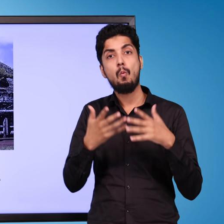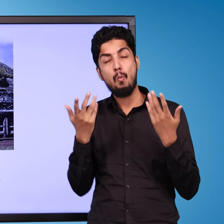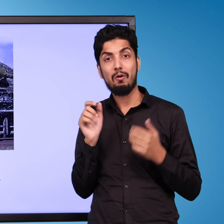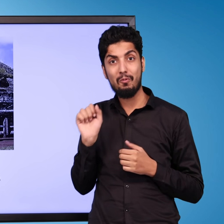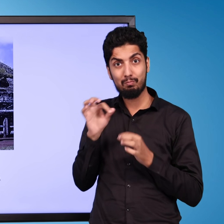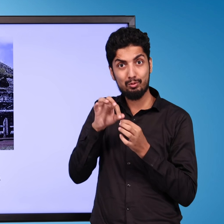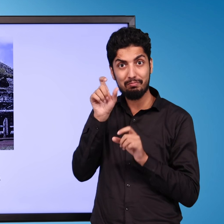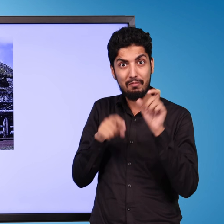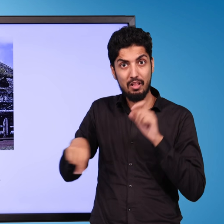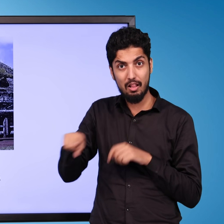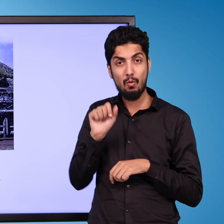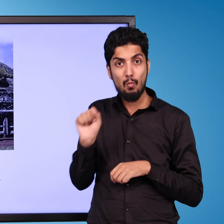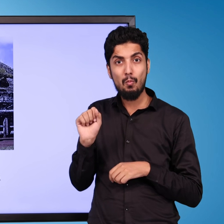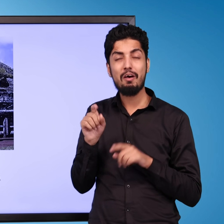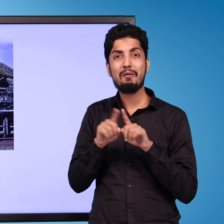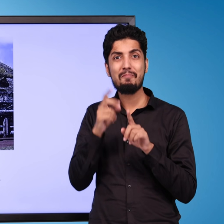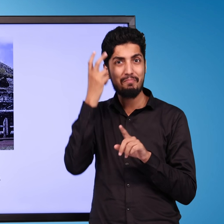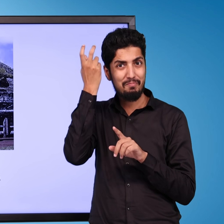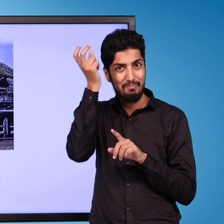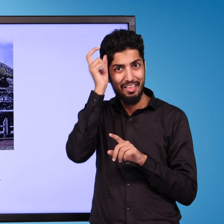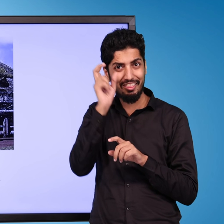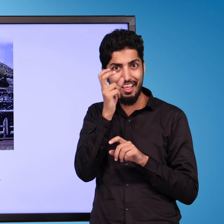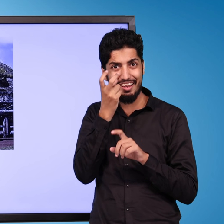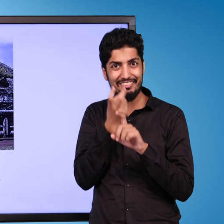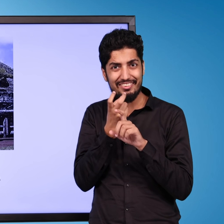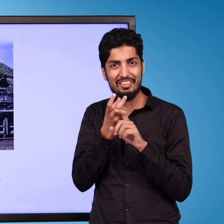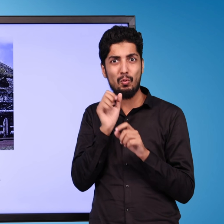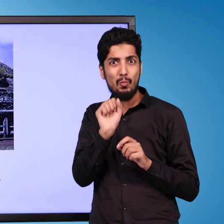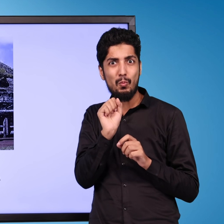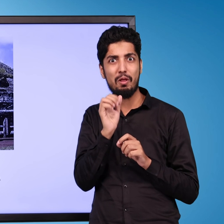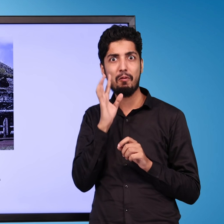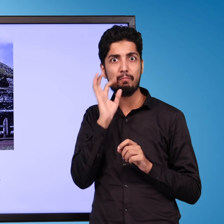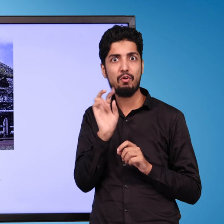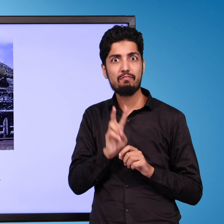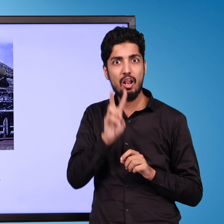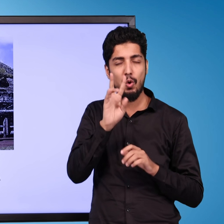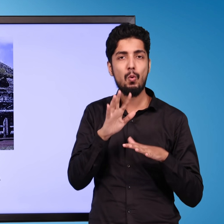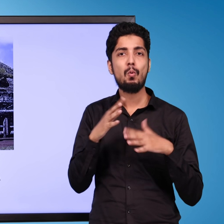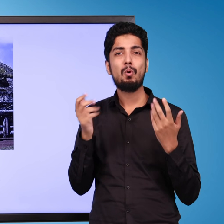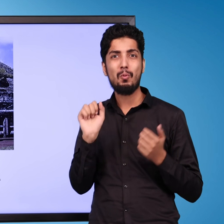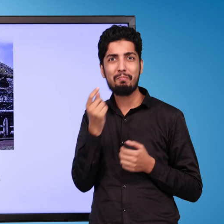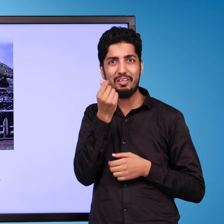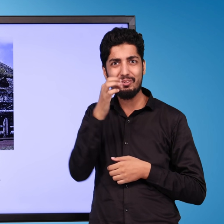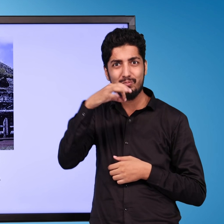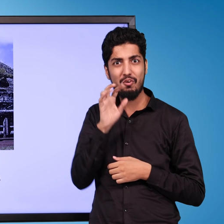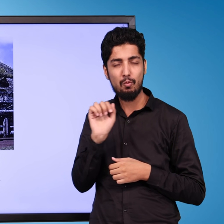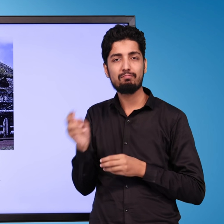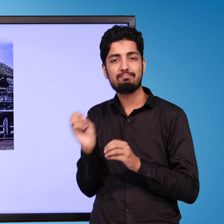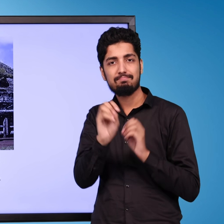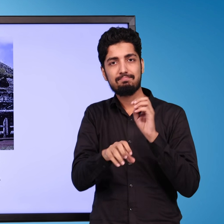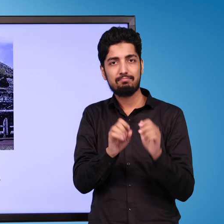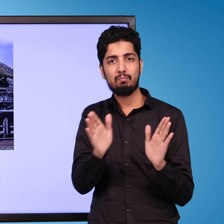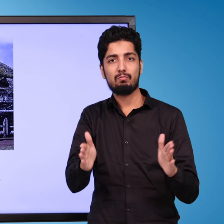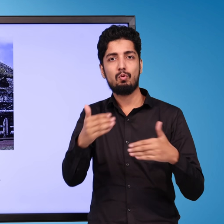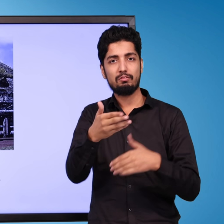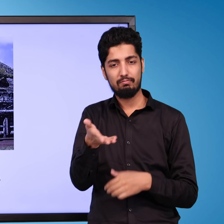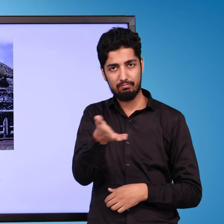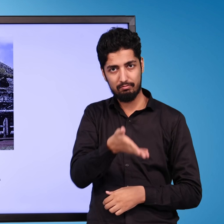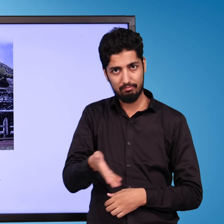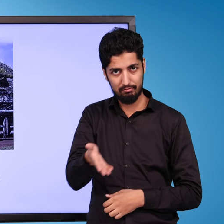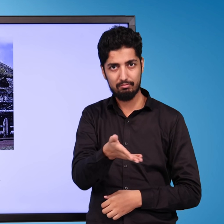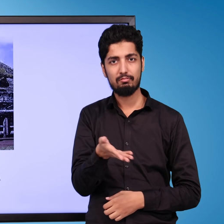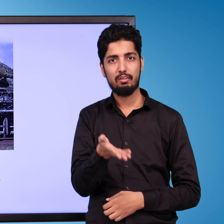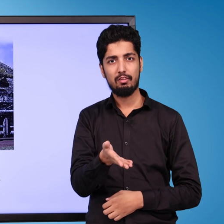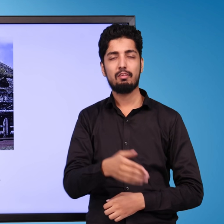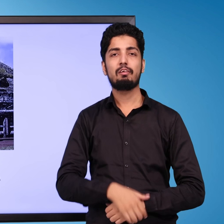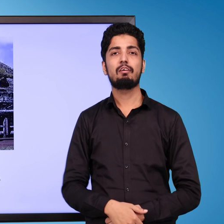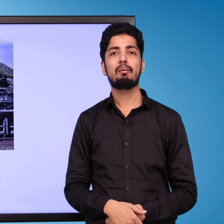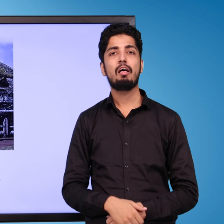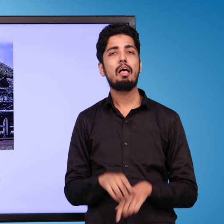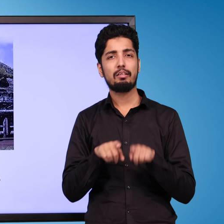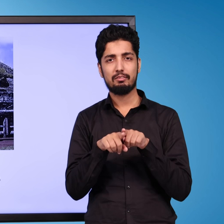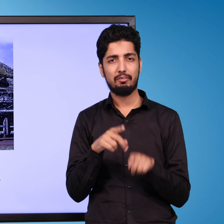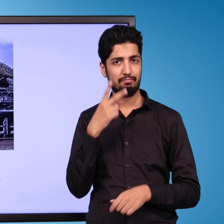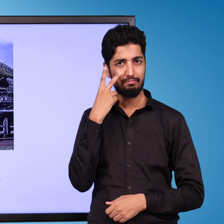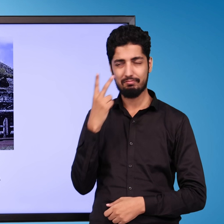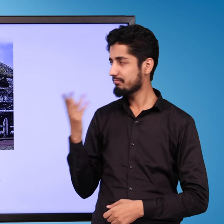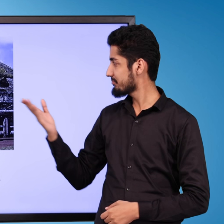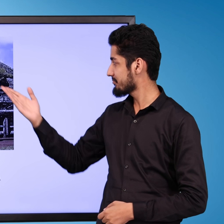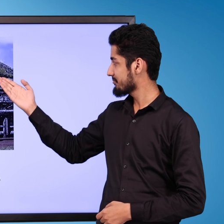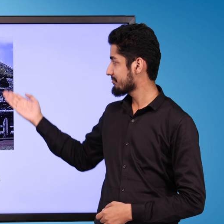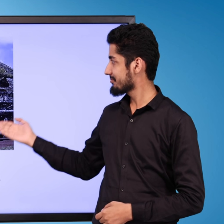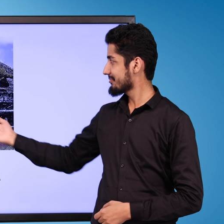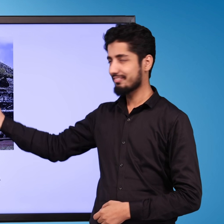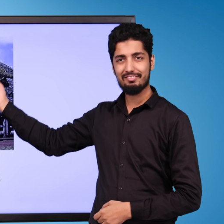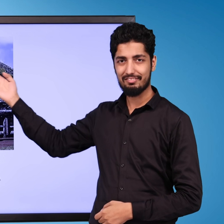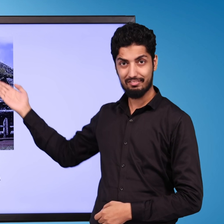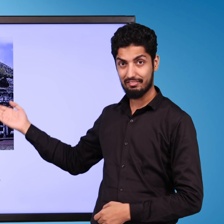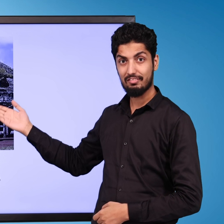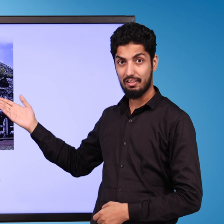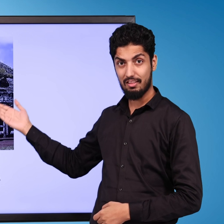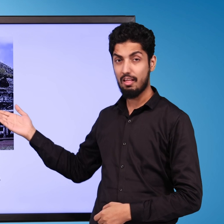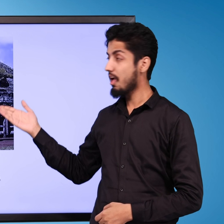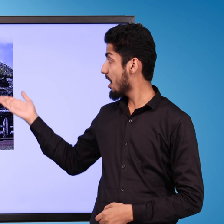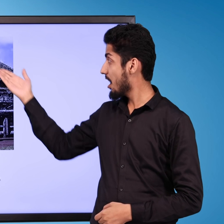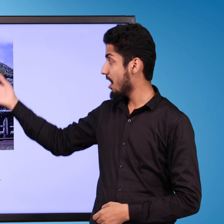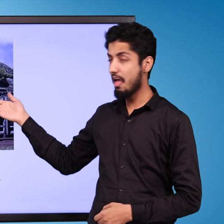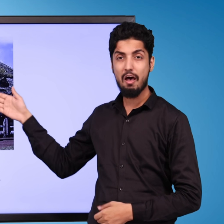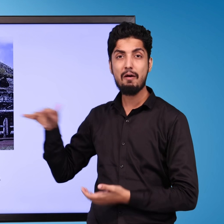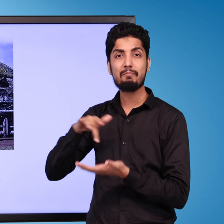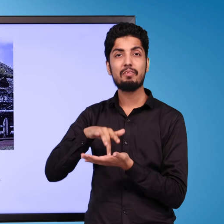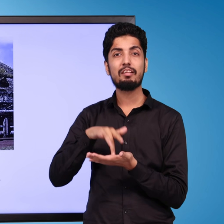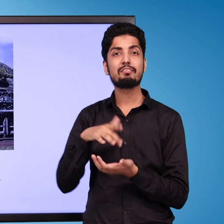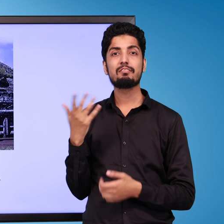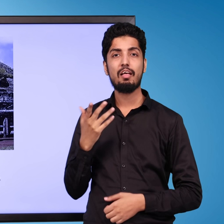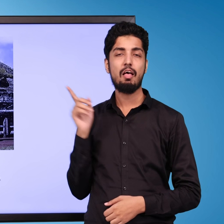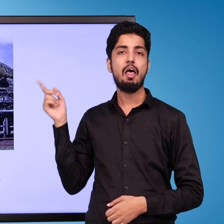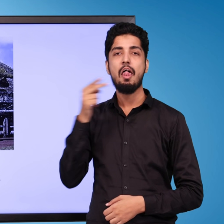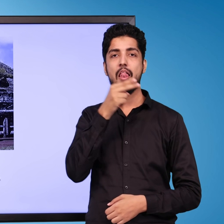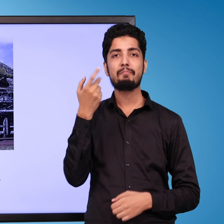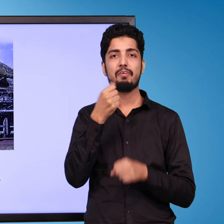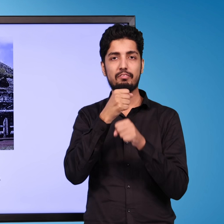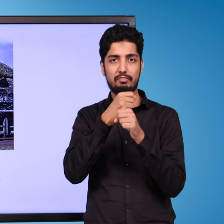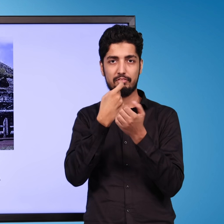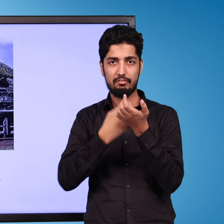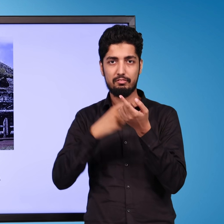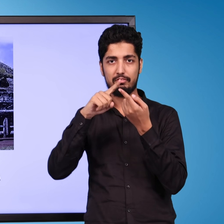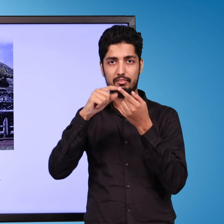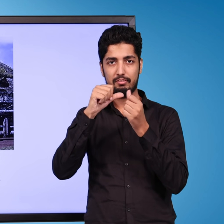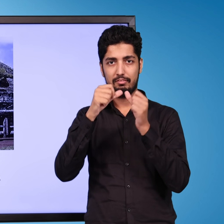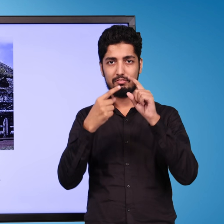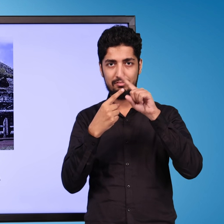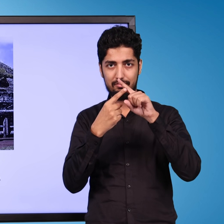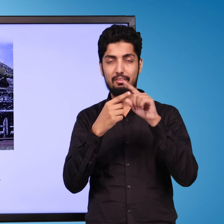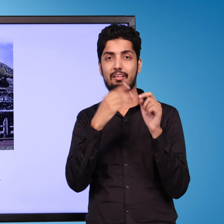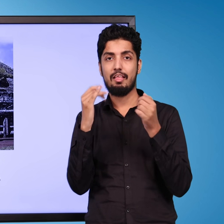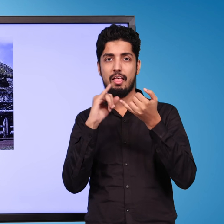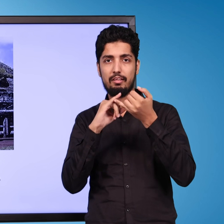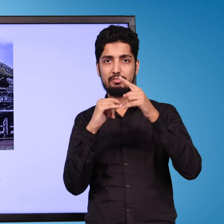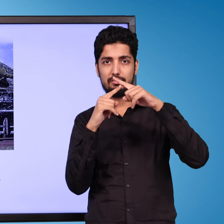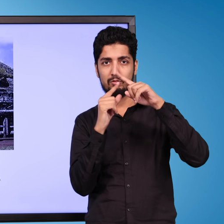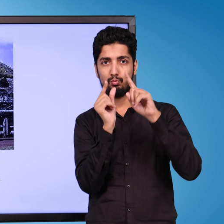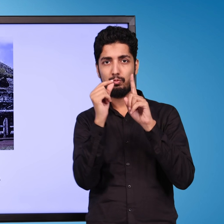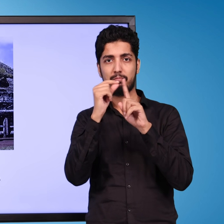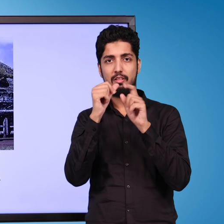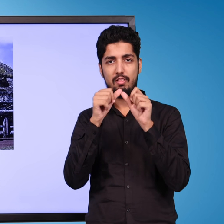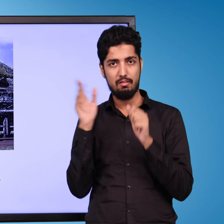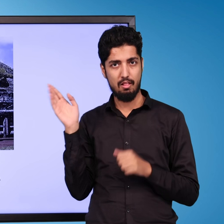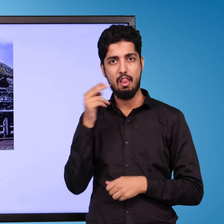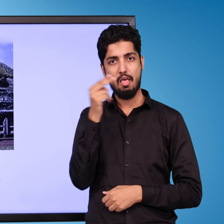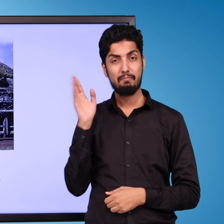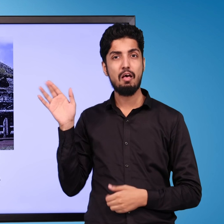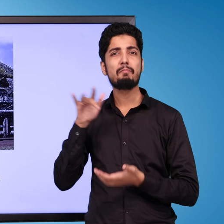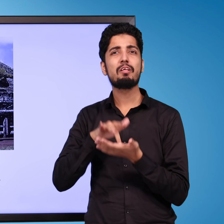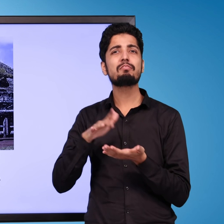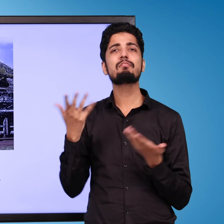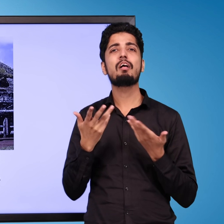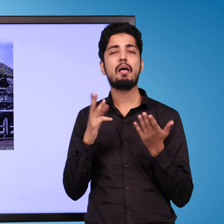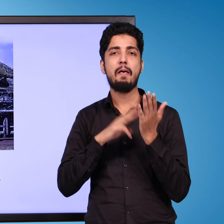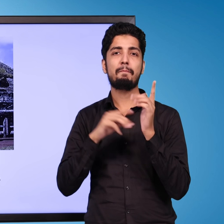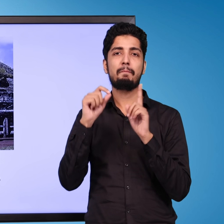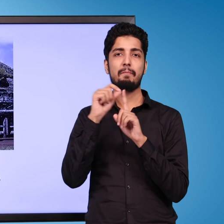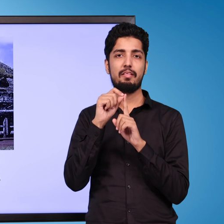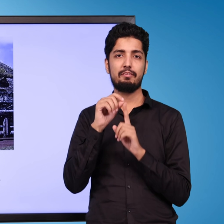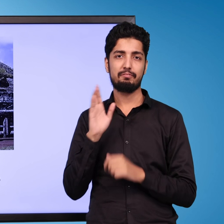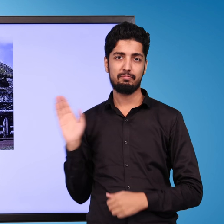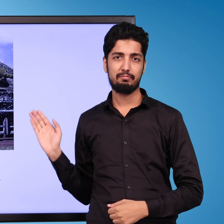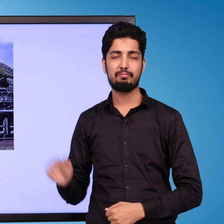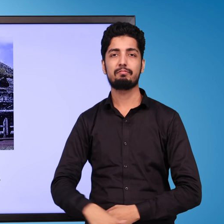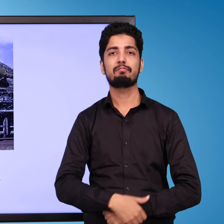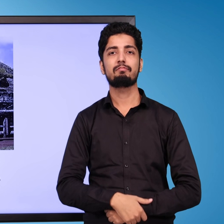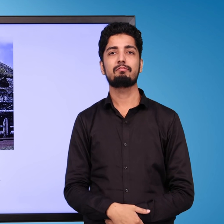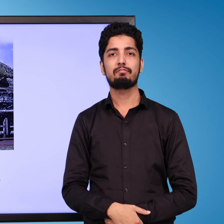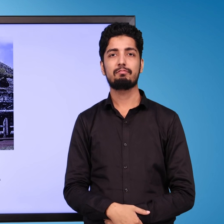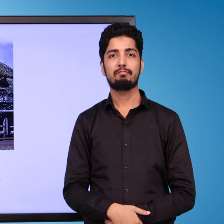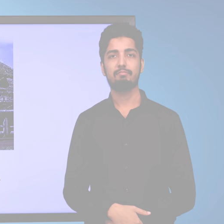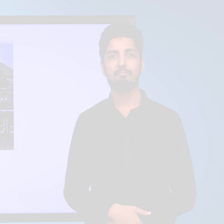or things they used, as well as precious stones, and coins. For example, this picture shows the Great Stupa at Sanchi, Madhya Pradesh